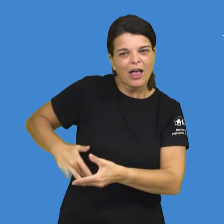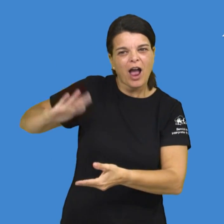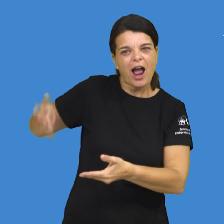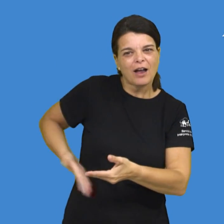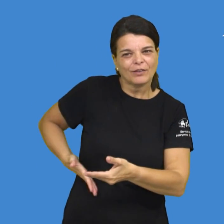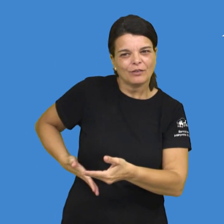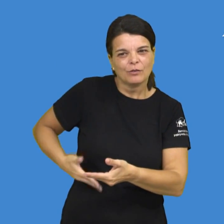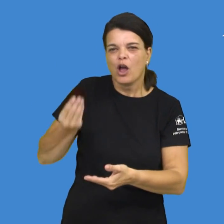afectar